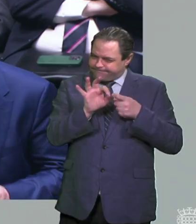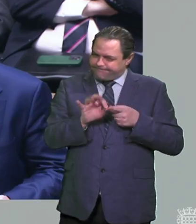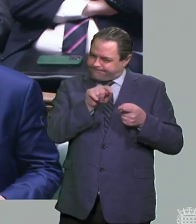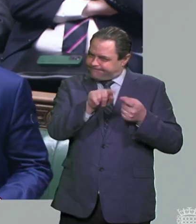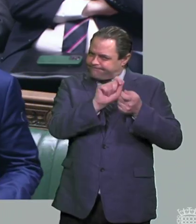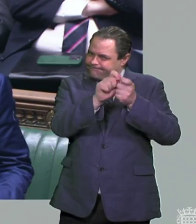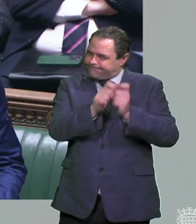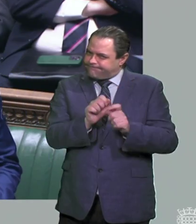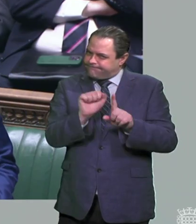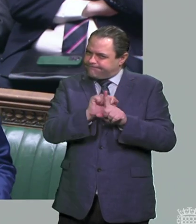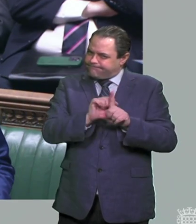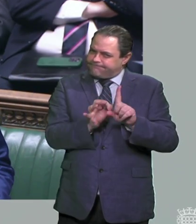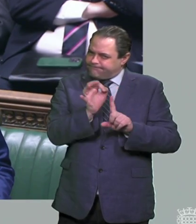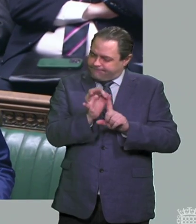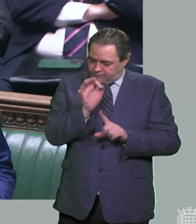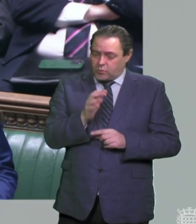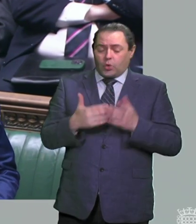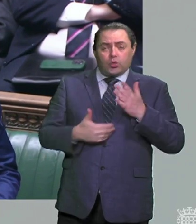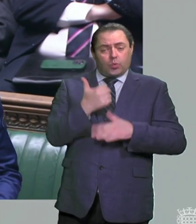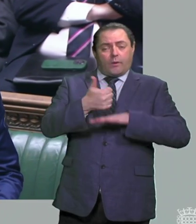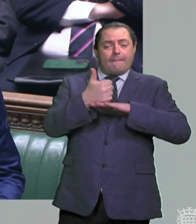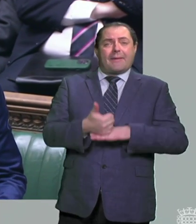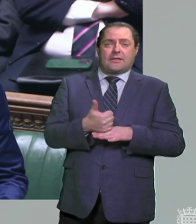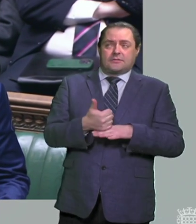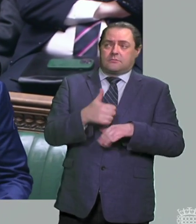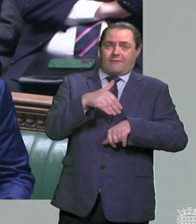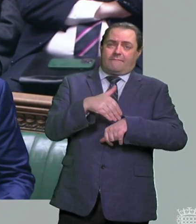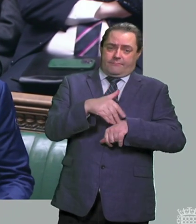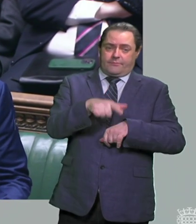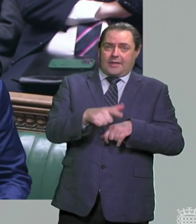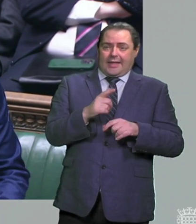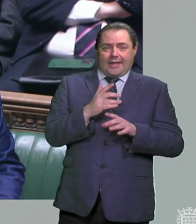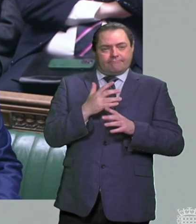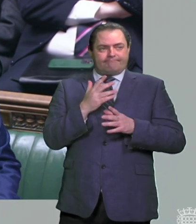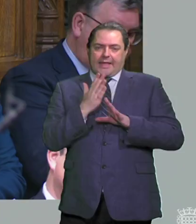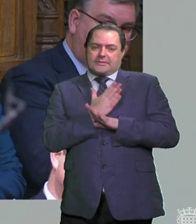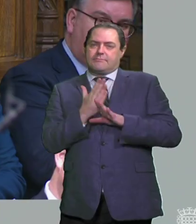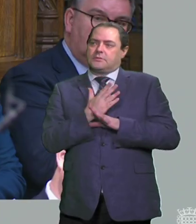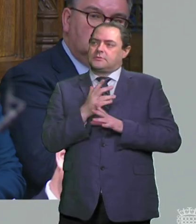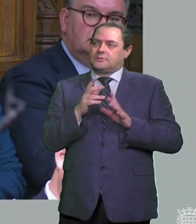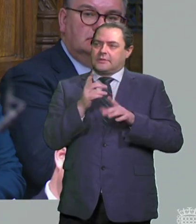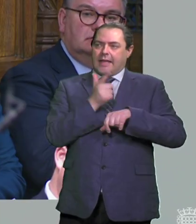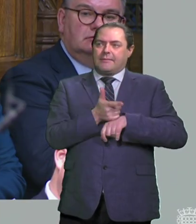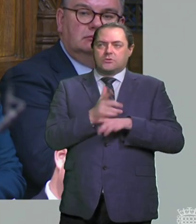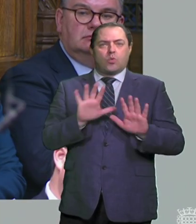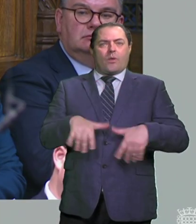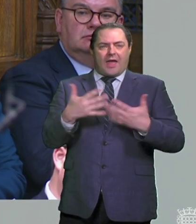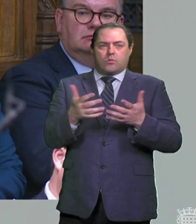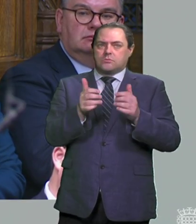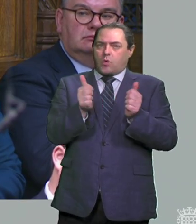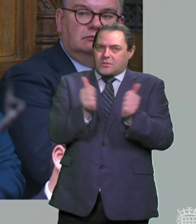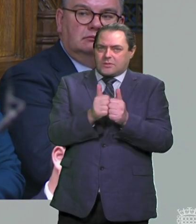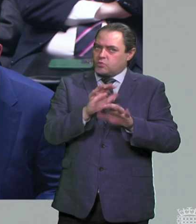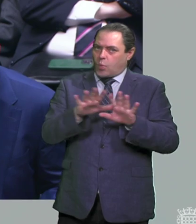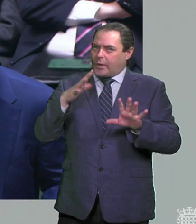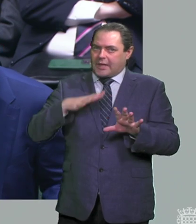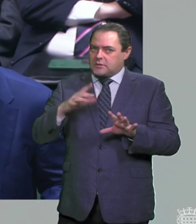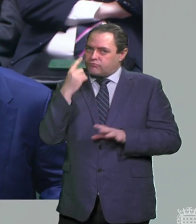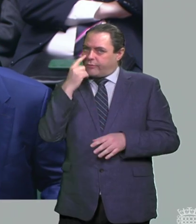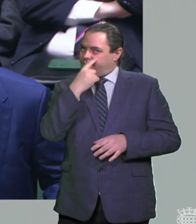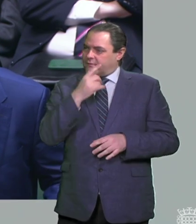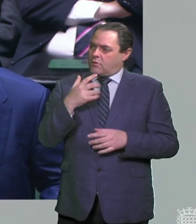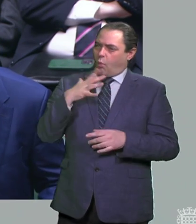They will include the creation of a new base offence of sharing intimate images without consent that does not require proof of an intention to cause distress.